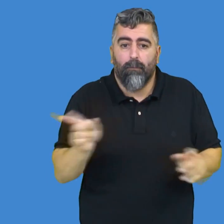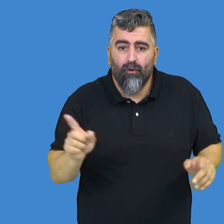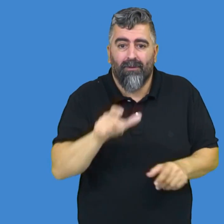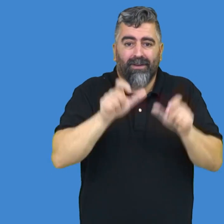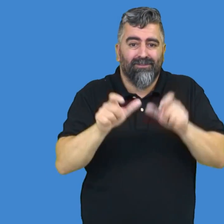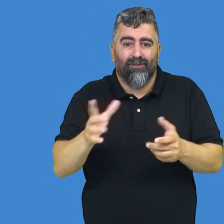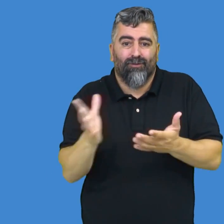persona